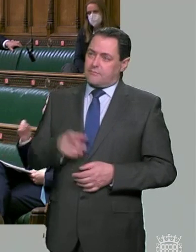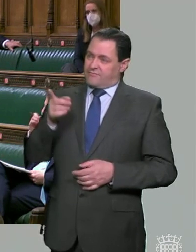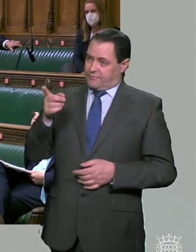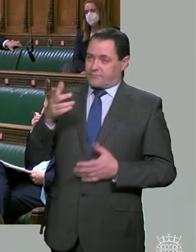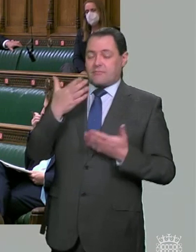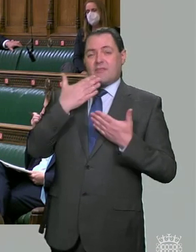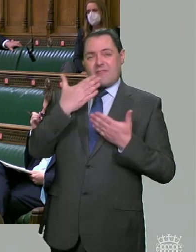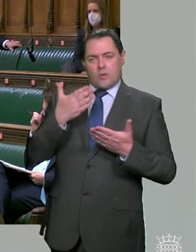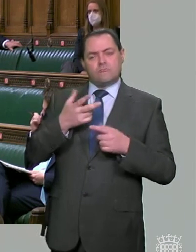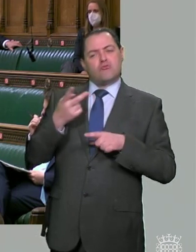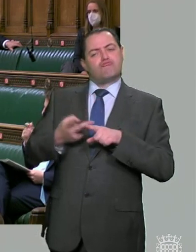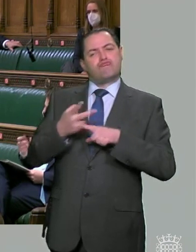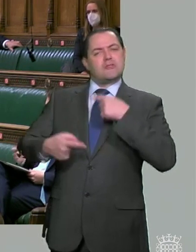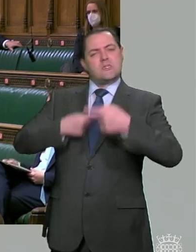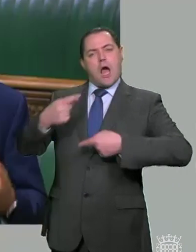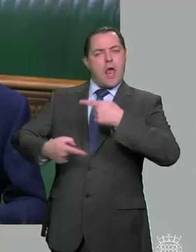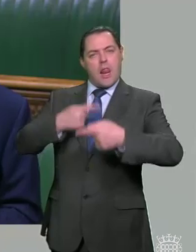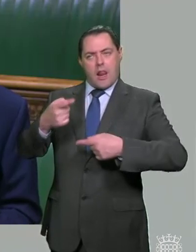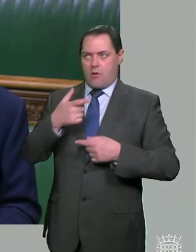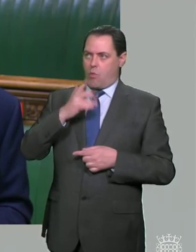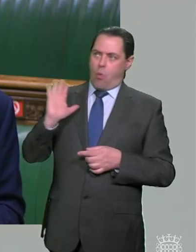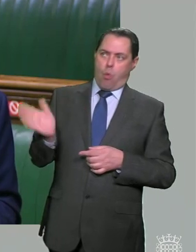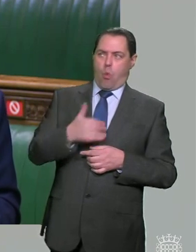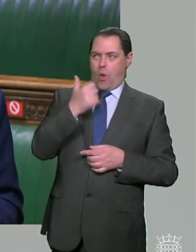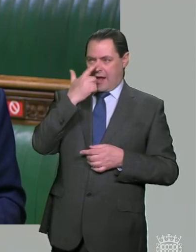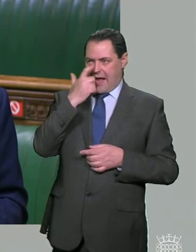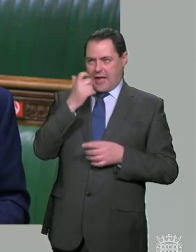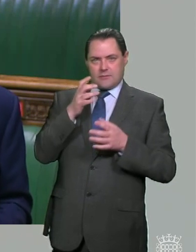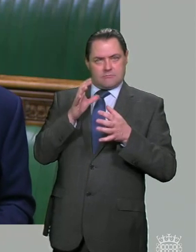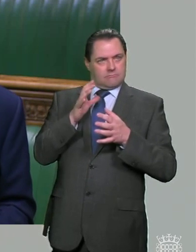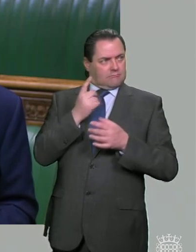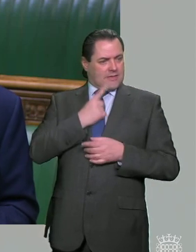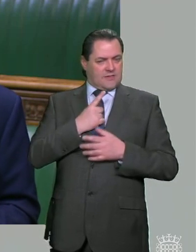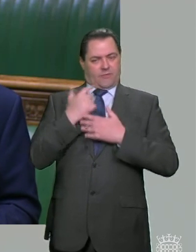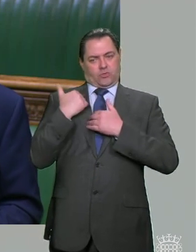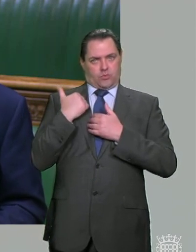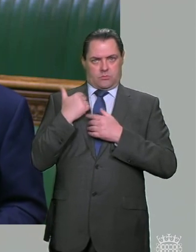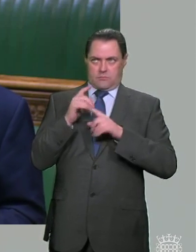Recycling is one way in which we can all individually tackle the climate crisis.